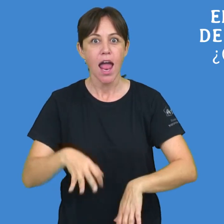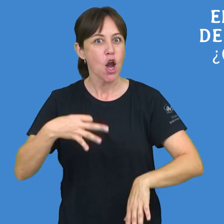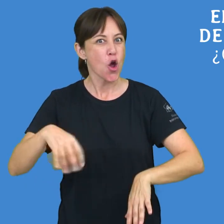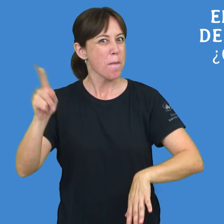normal